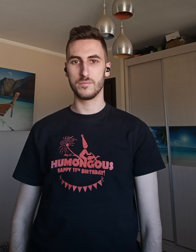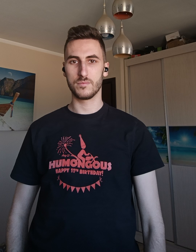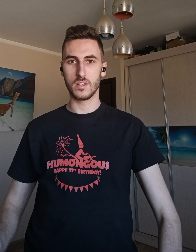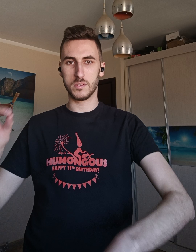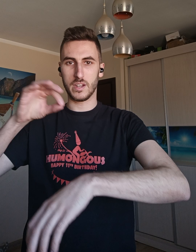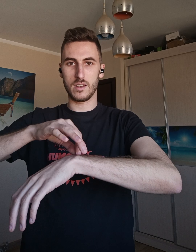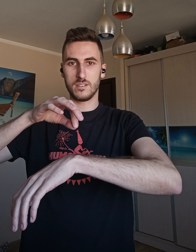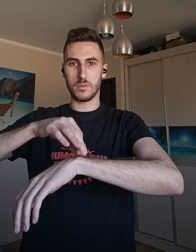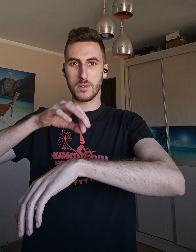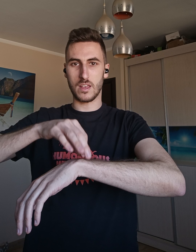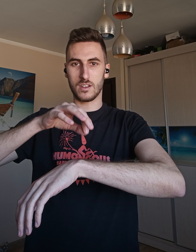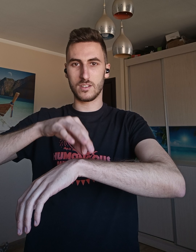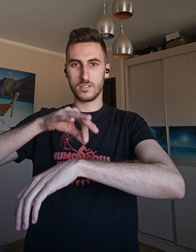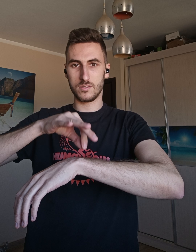רופא